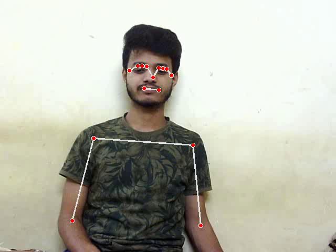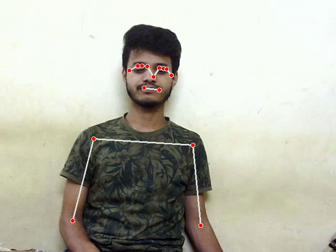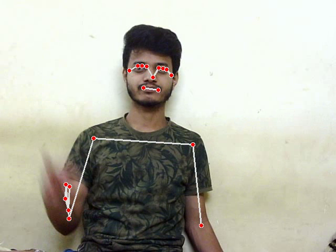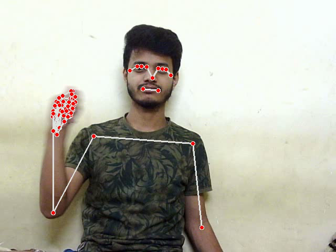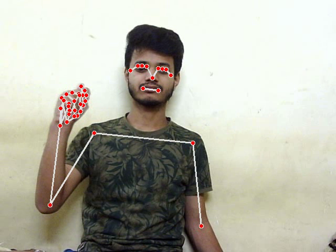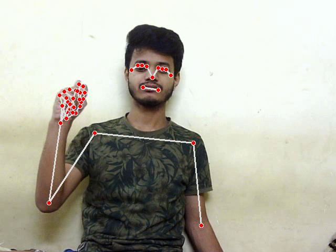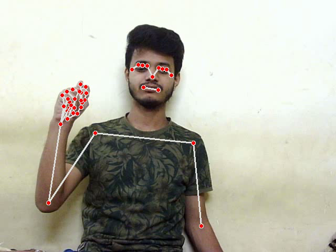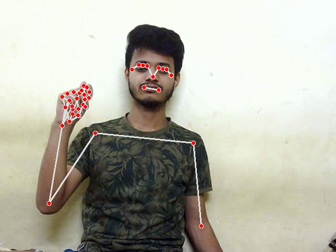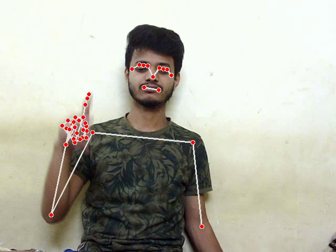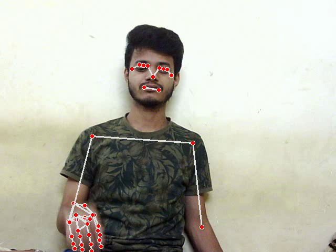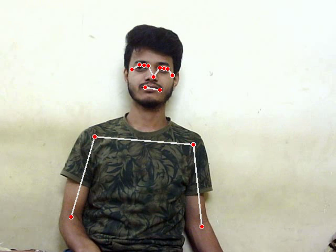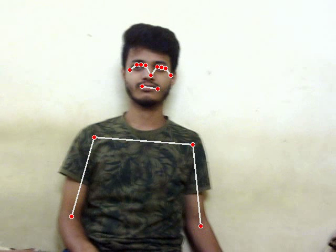bathroom